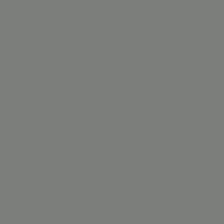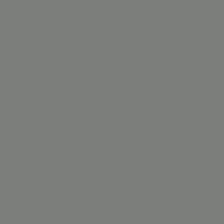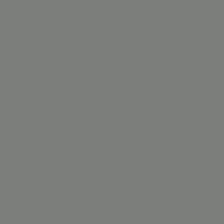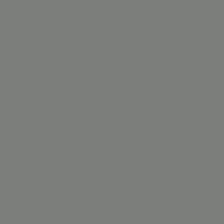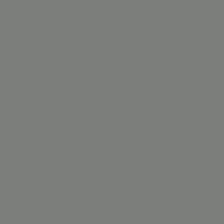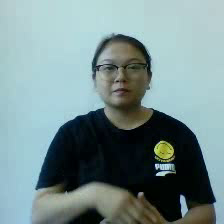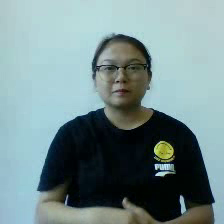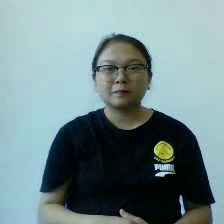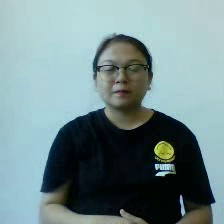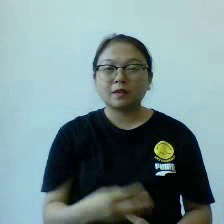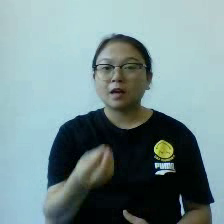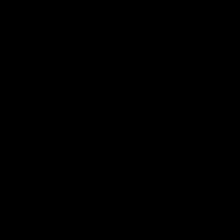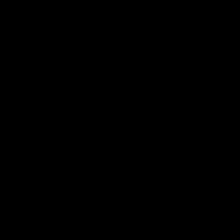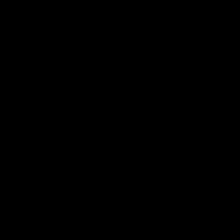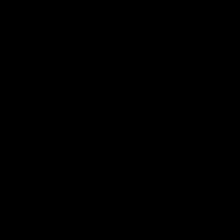Ăn